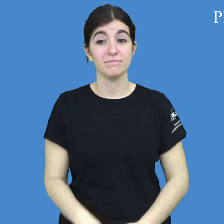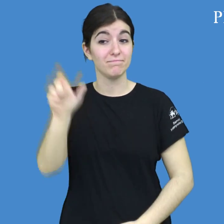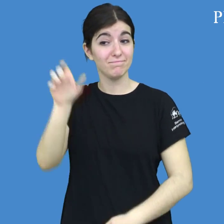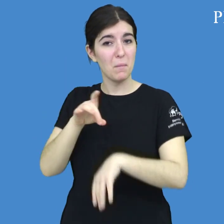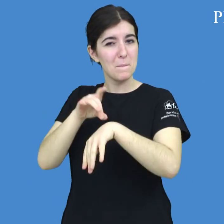persona